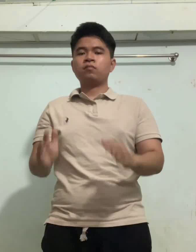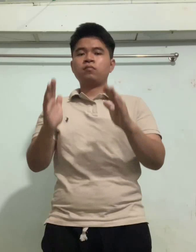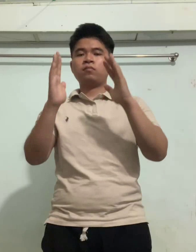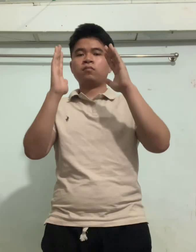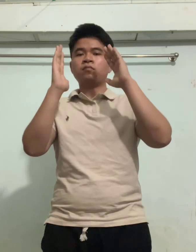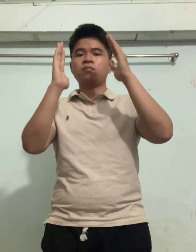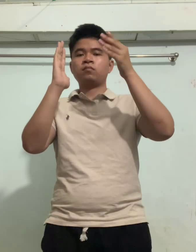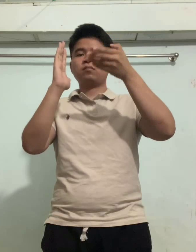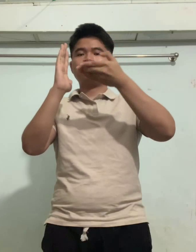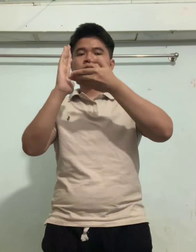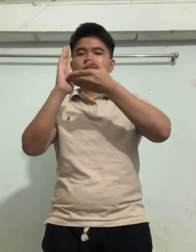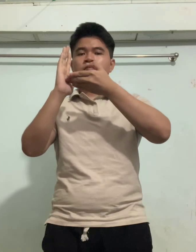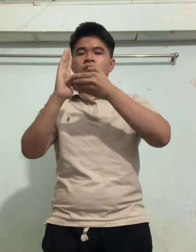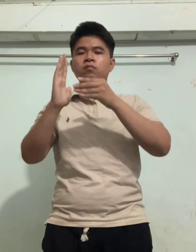gioi thieu